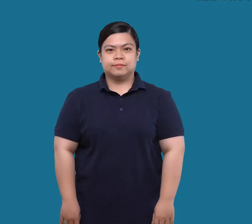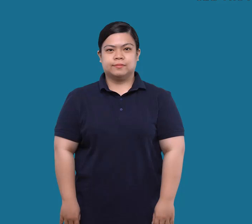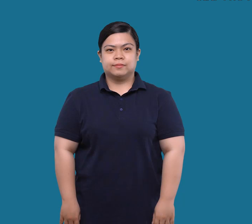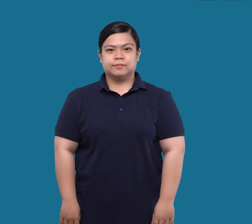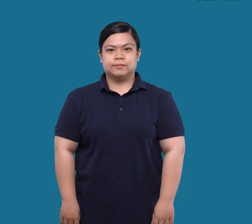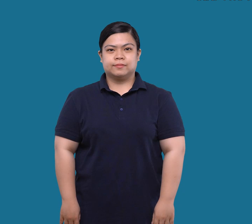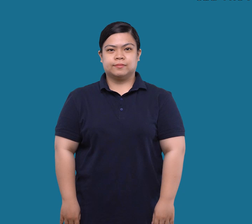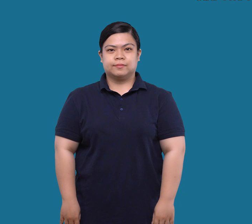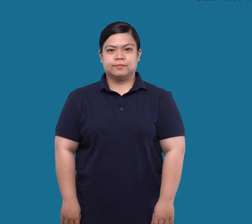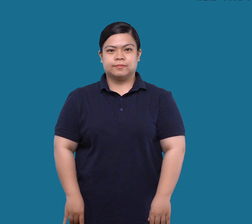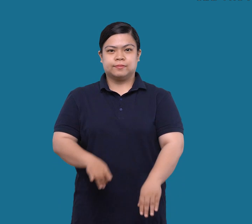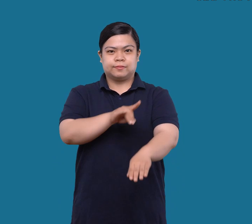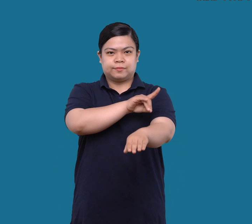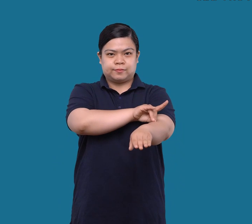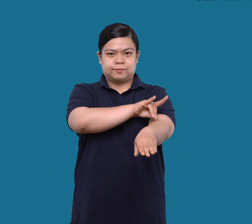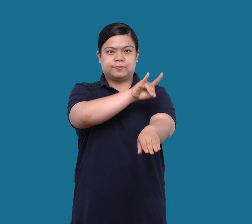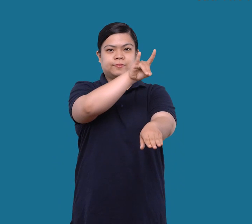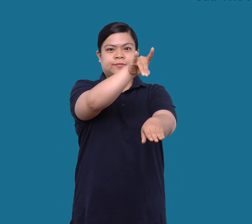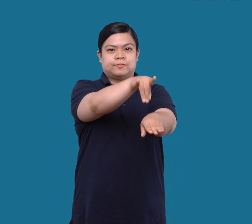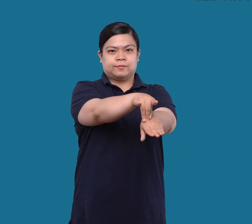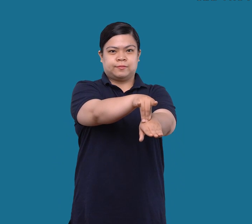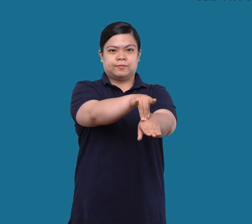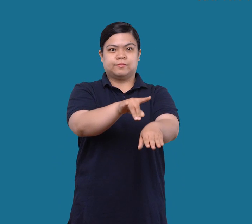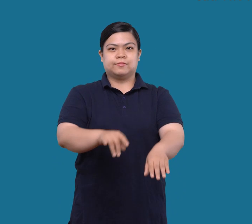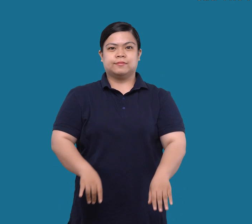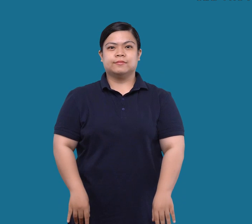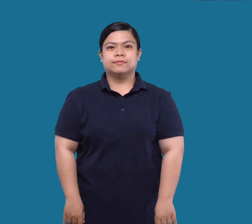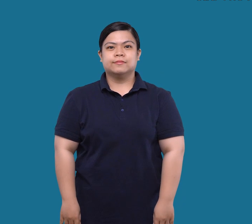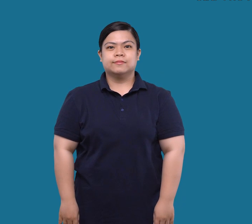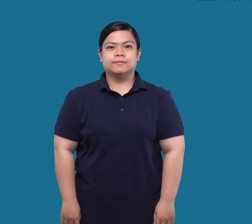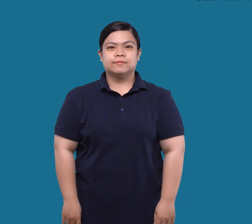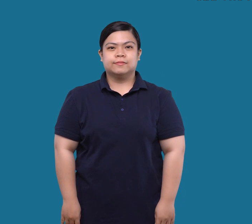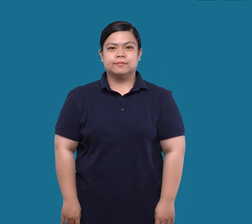cầu Thê Húc (Hồ Gươm)